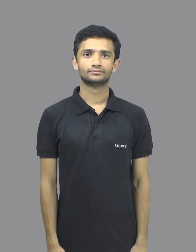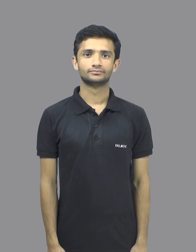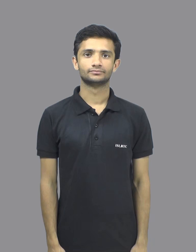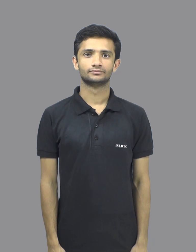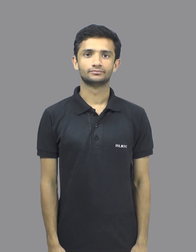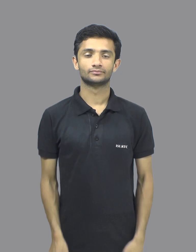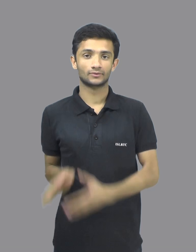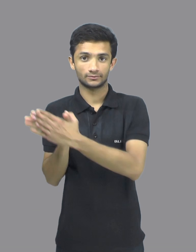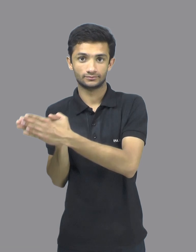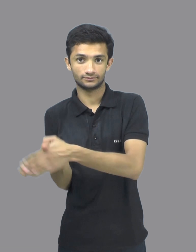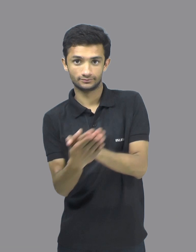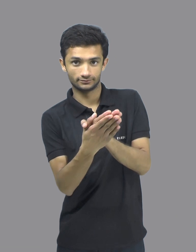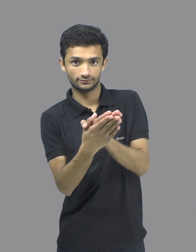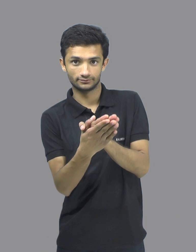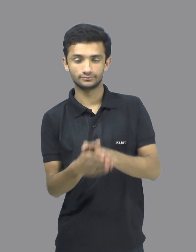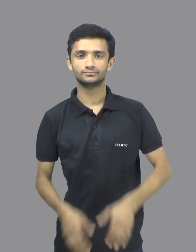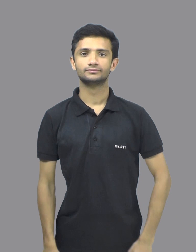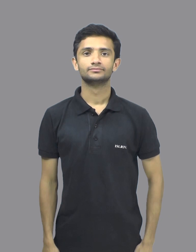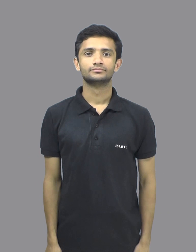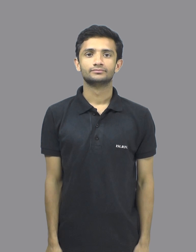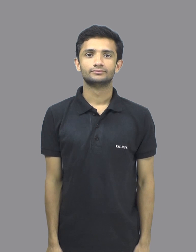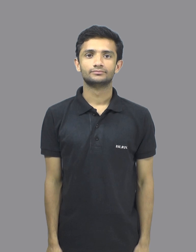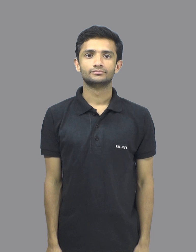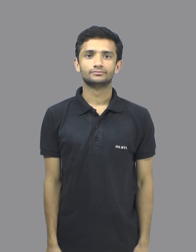Cricket